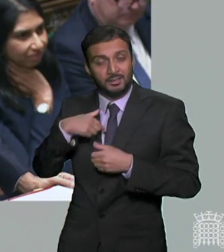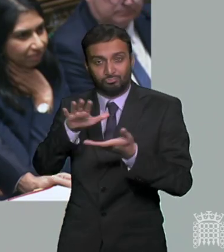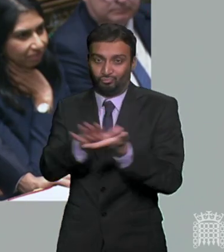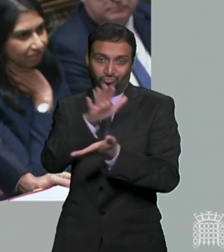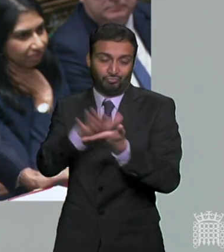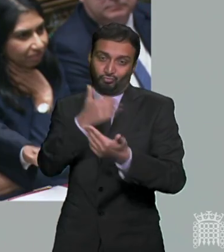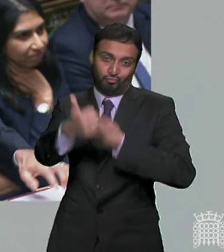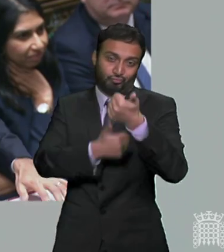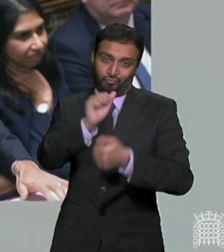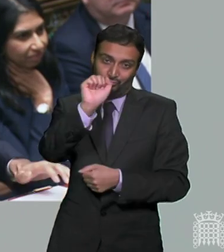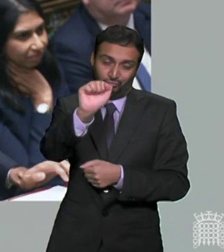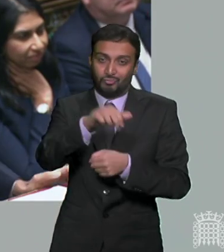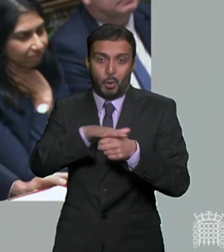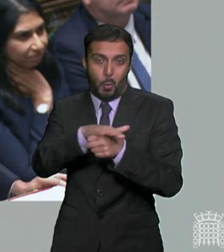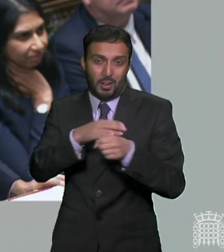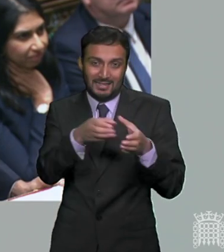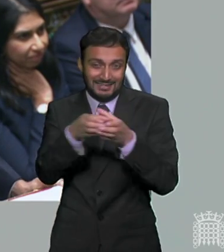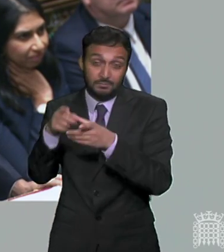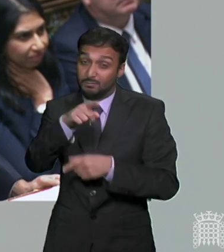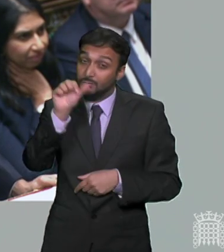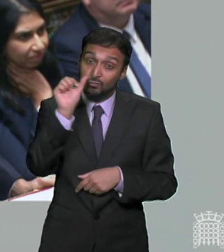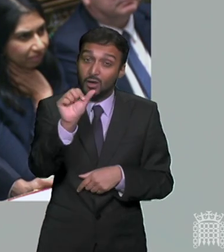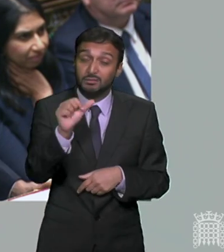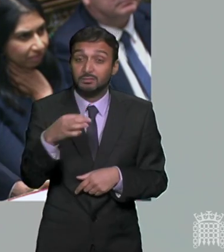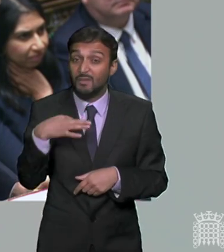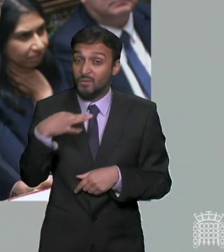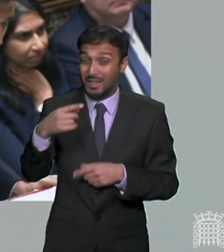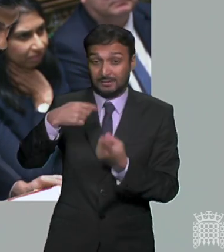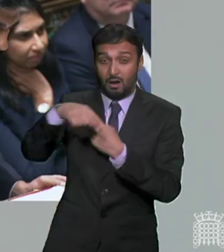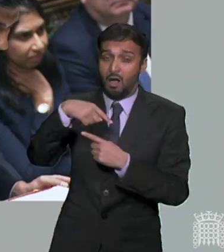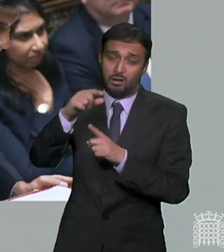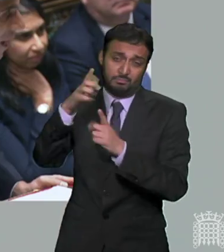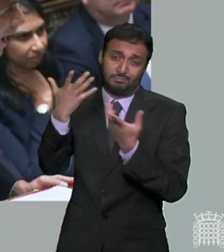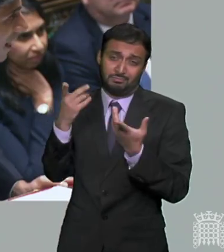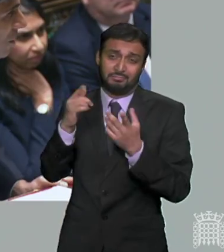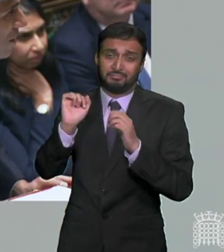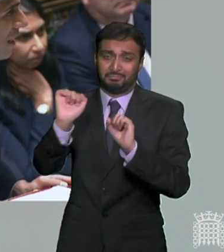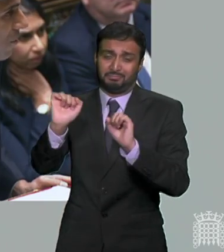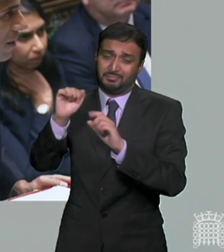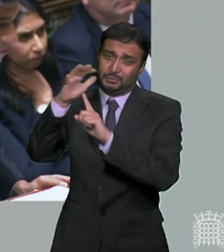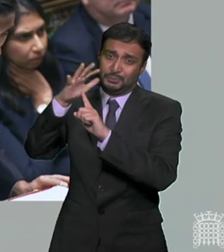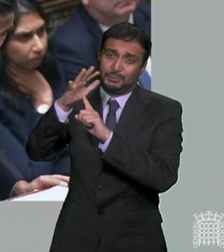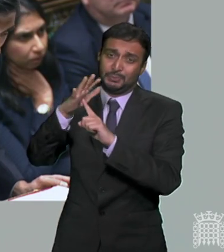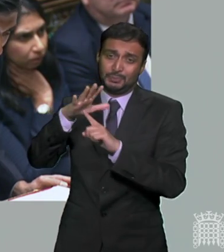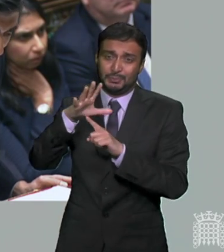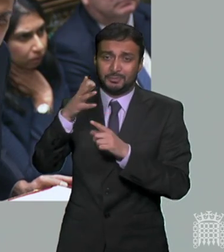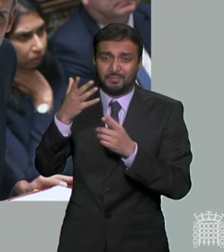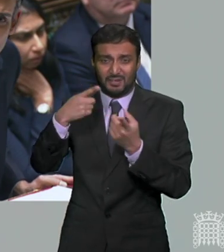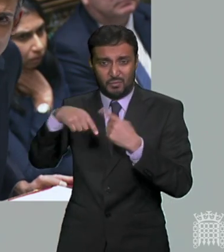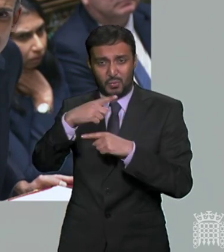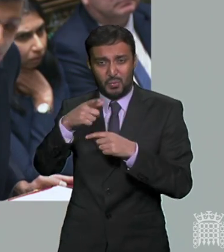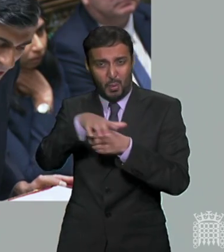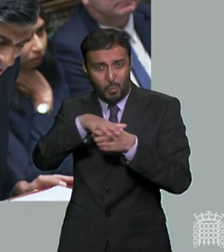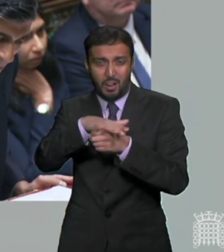He makes an excellent point that volunteers have a vital role to play in community sport and the delivery of major events.